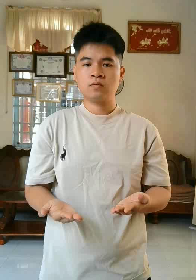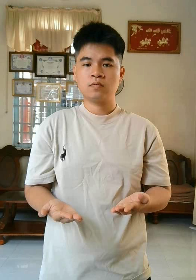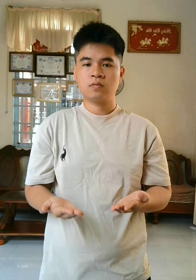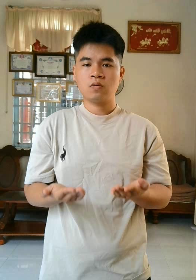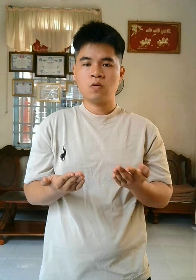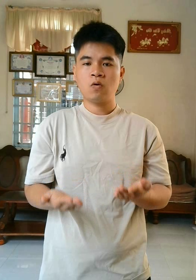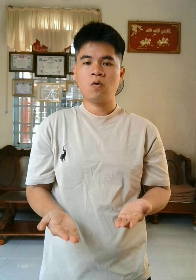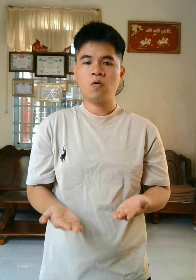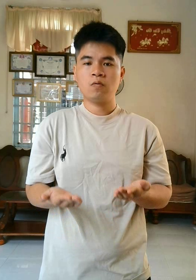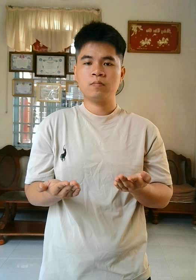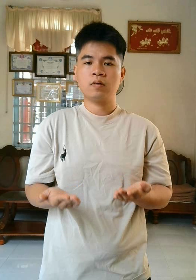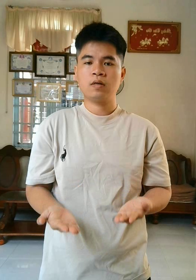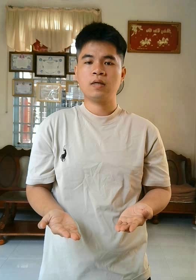hom nay